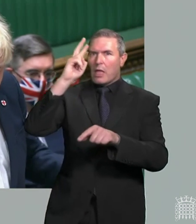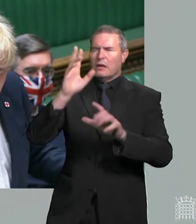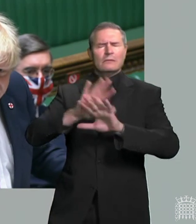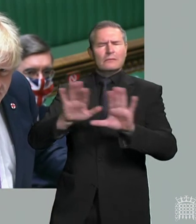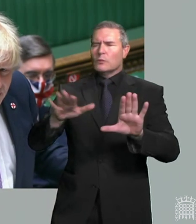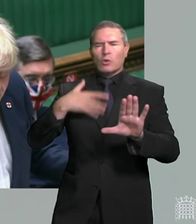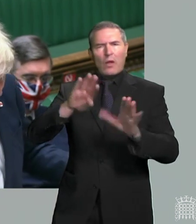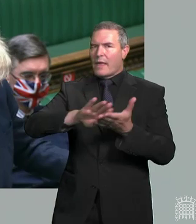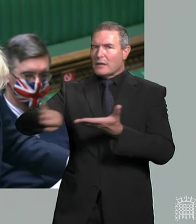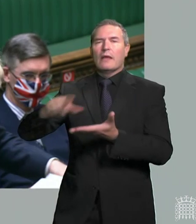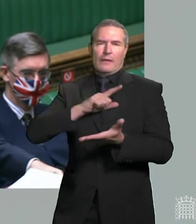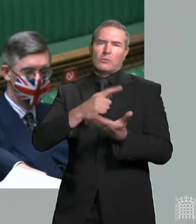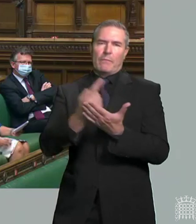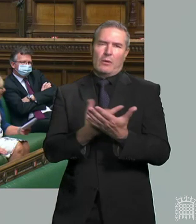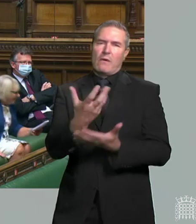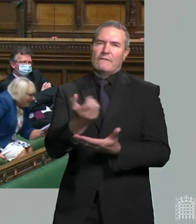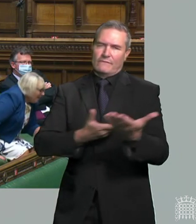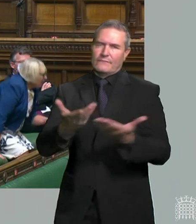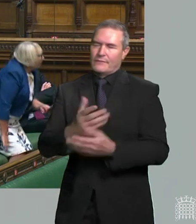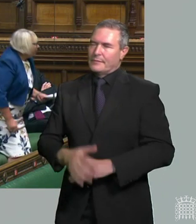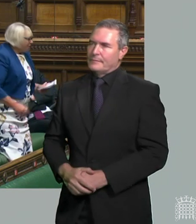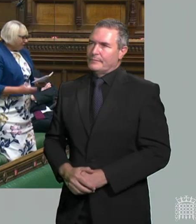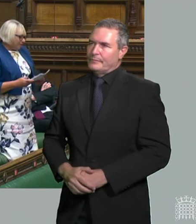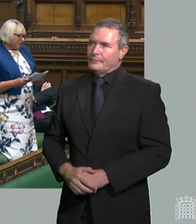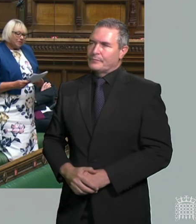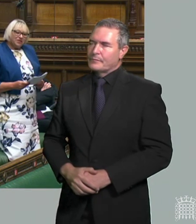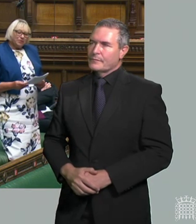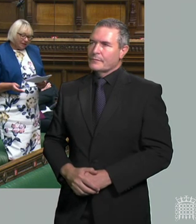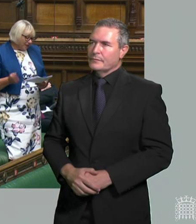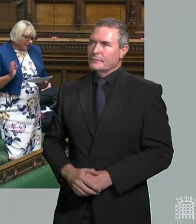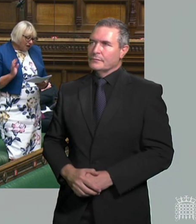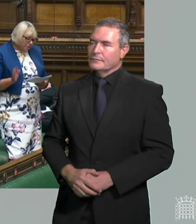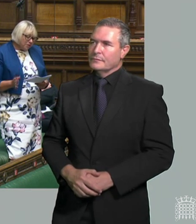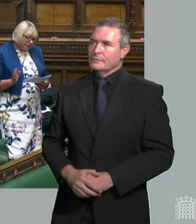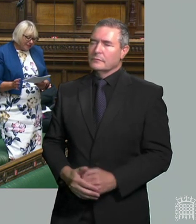That is what we are trying to prevent.